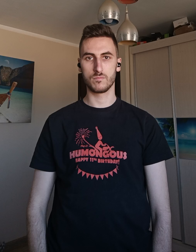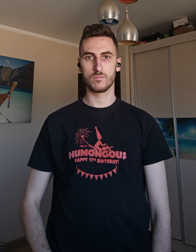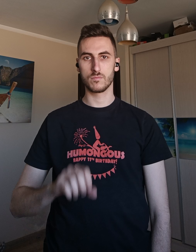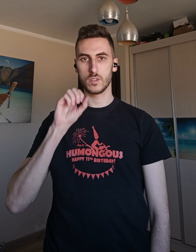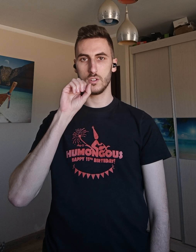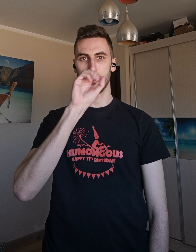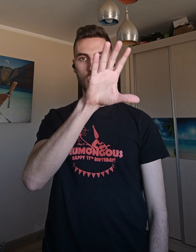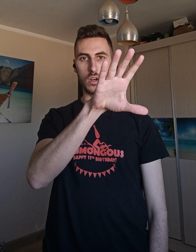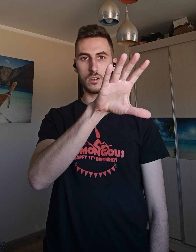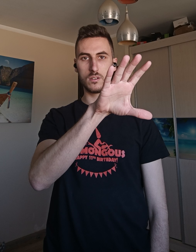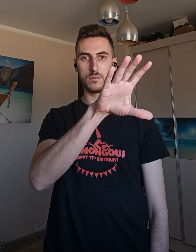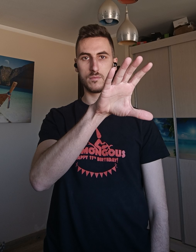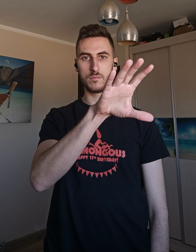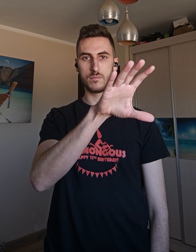לשלוח